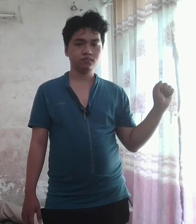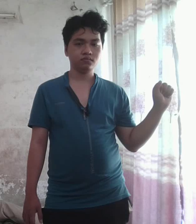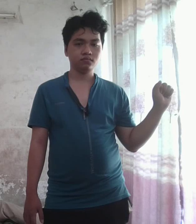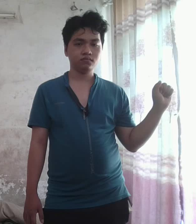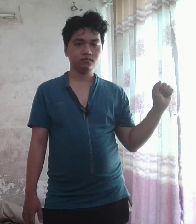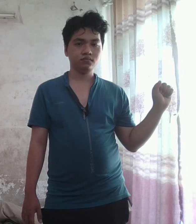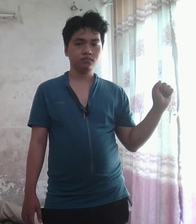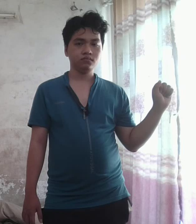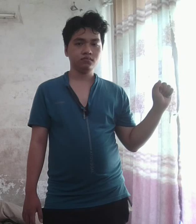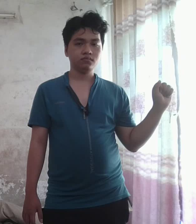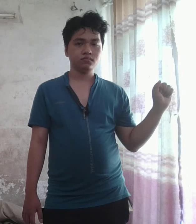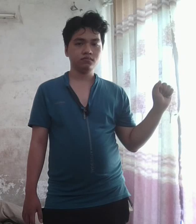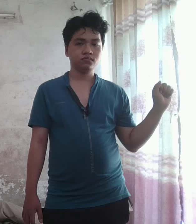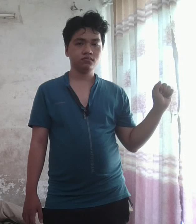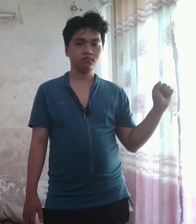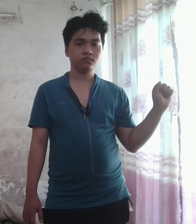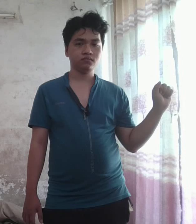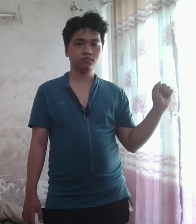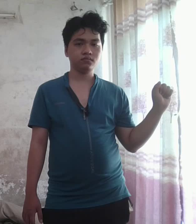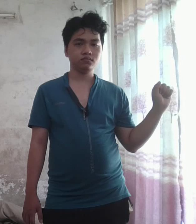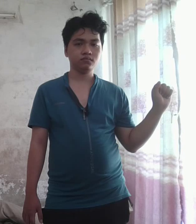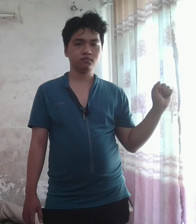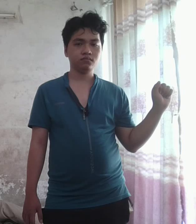a